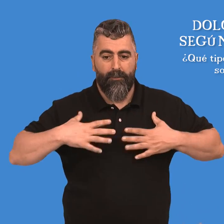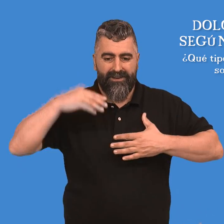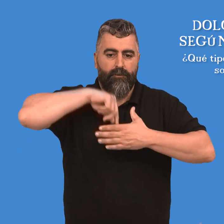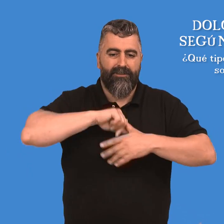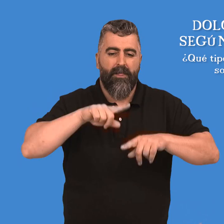dentro